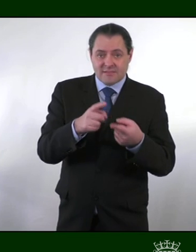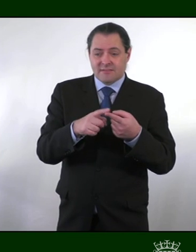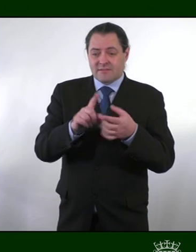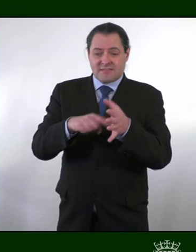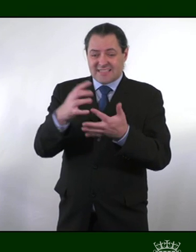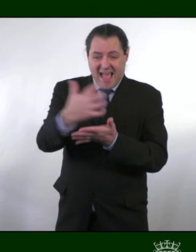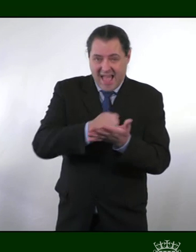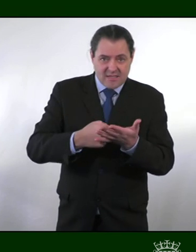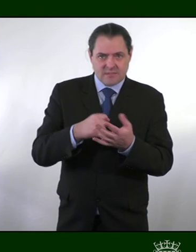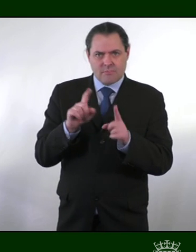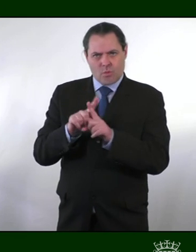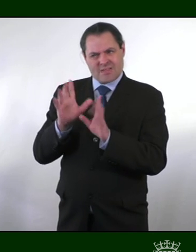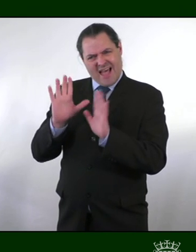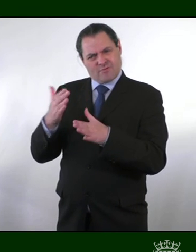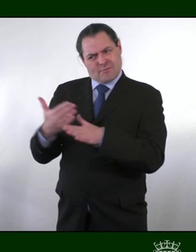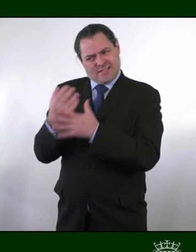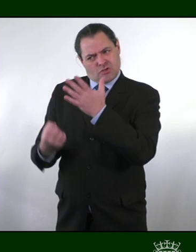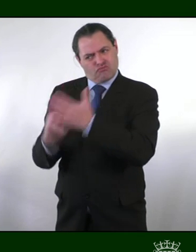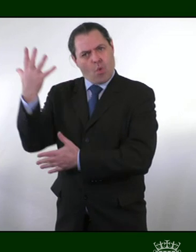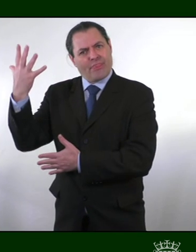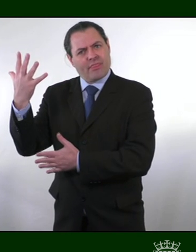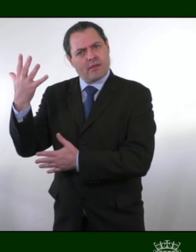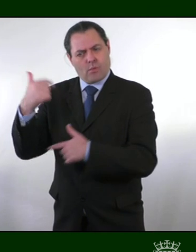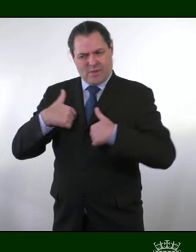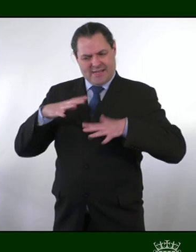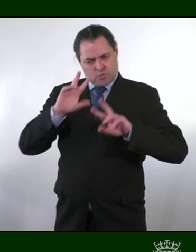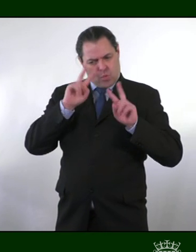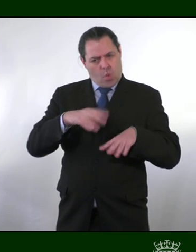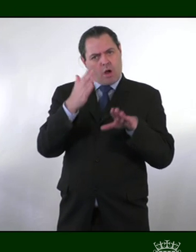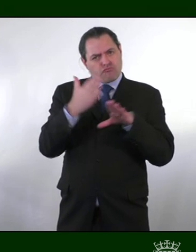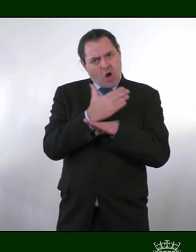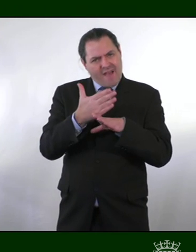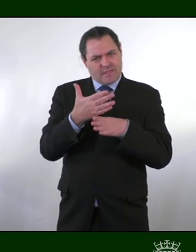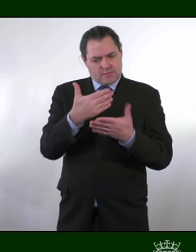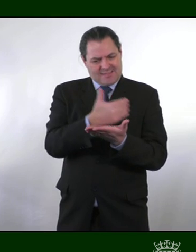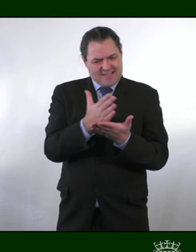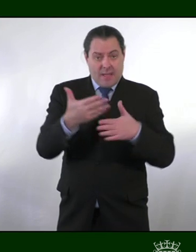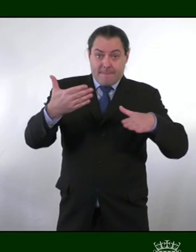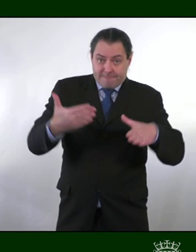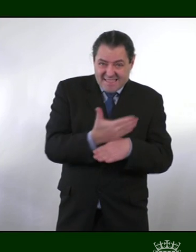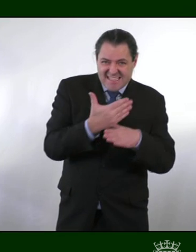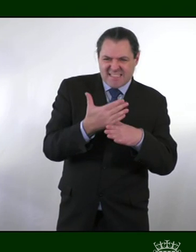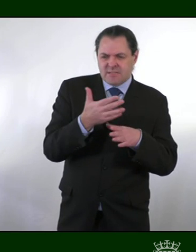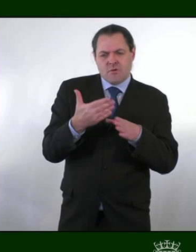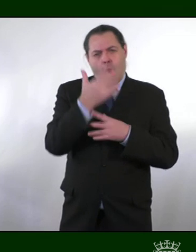Does he also agree that we should look to private sector businesses and entrepreneurs to provide that growth?